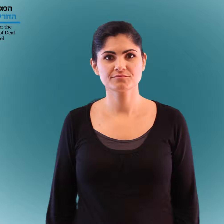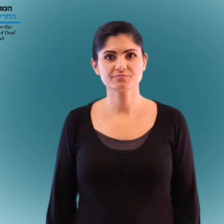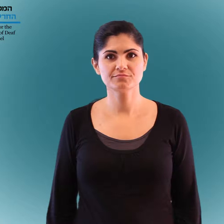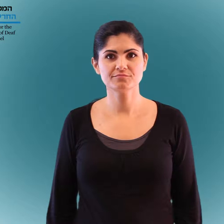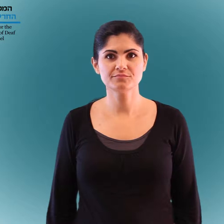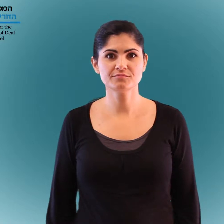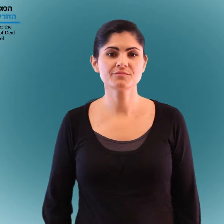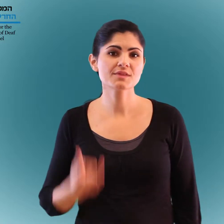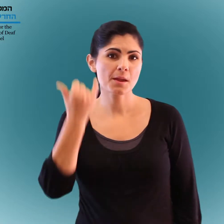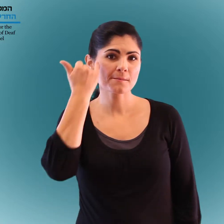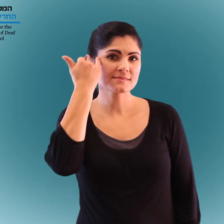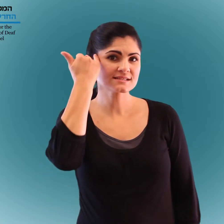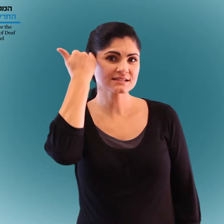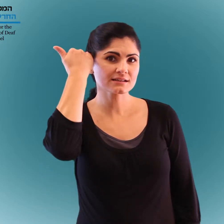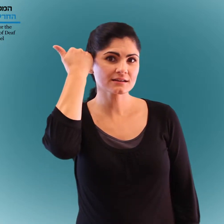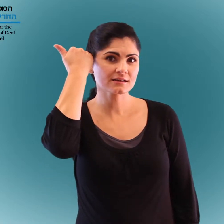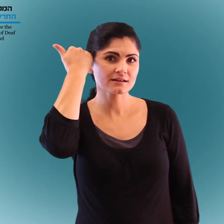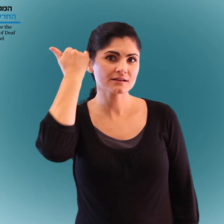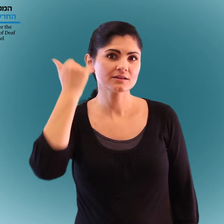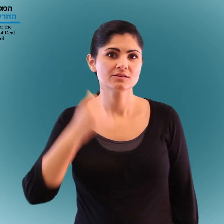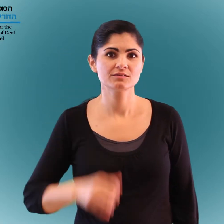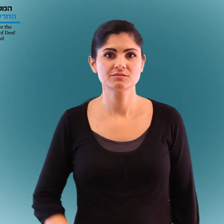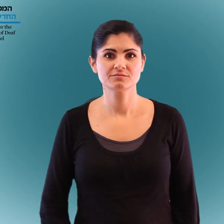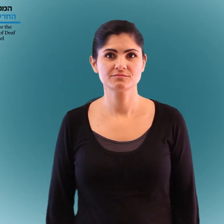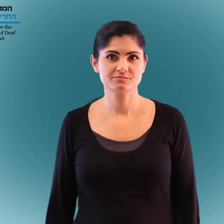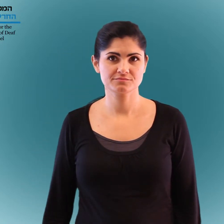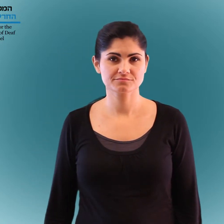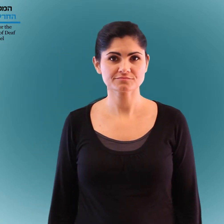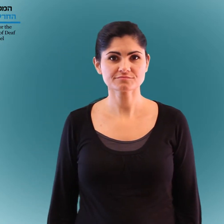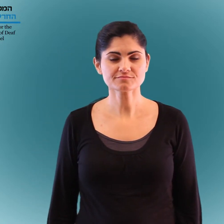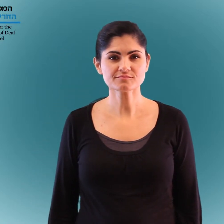פקיד